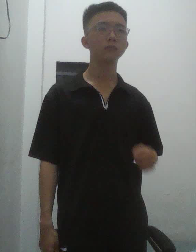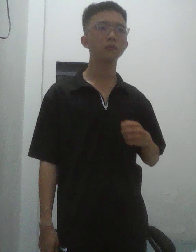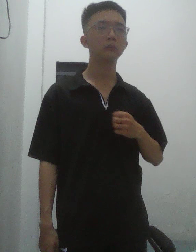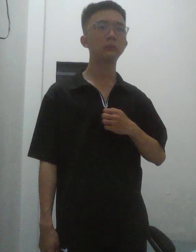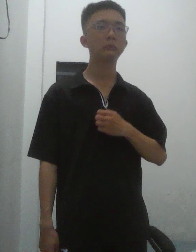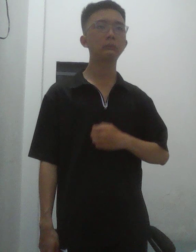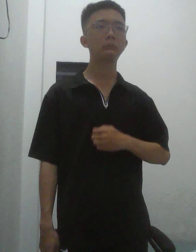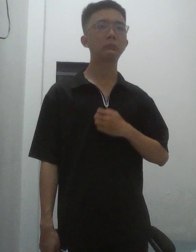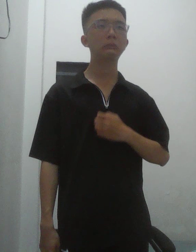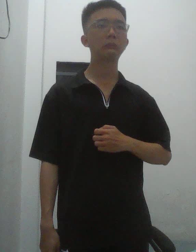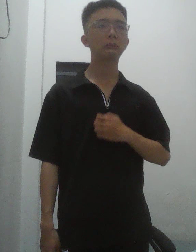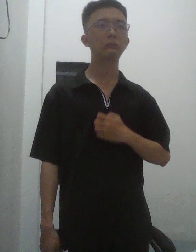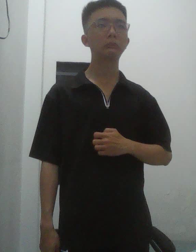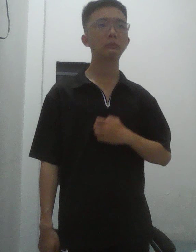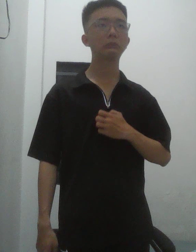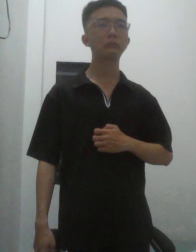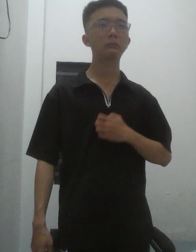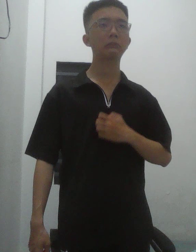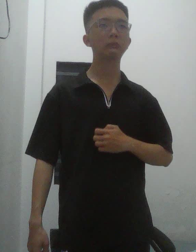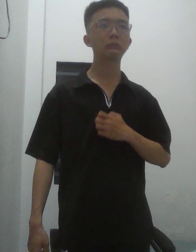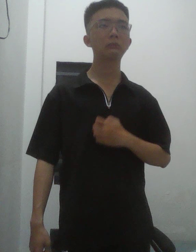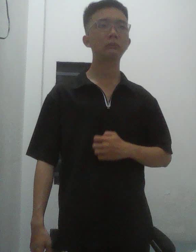ghen